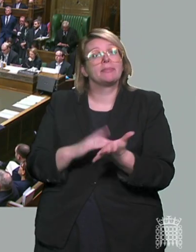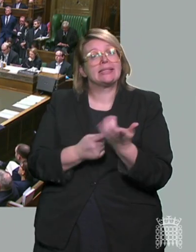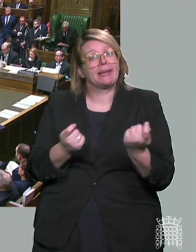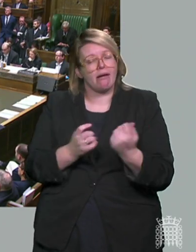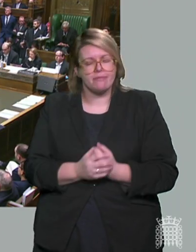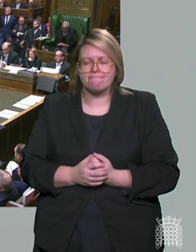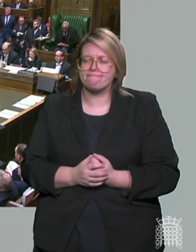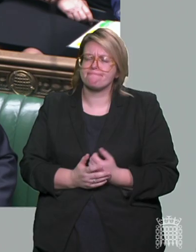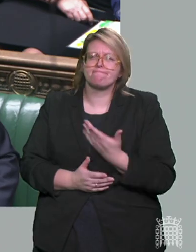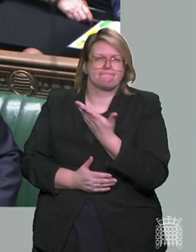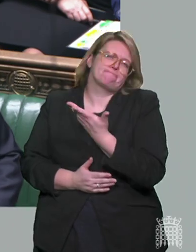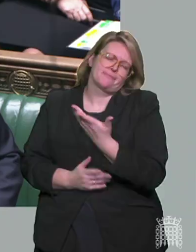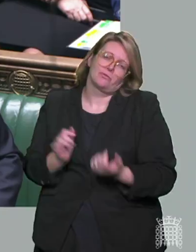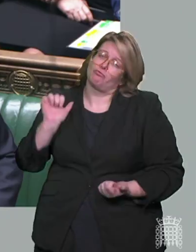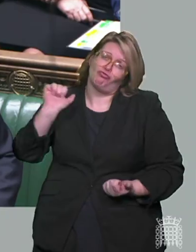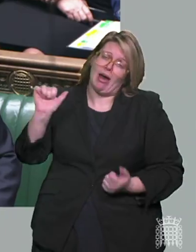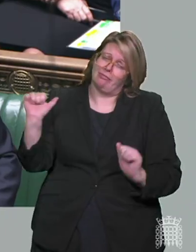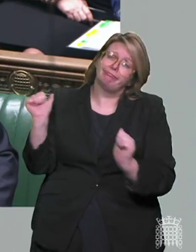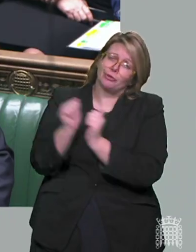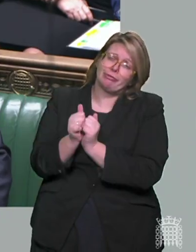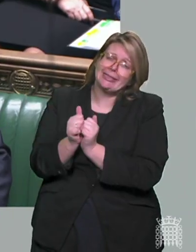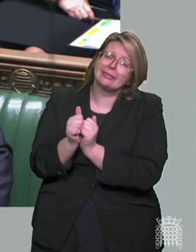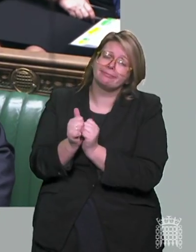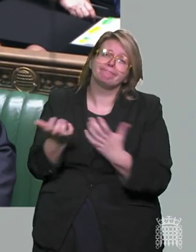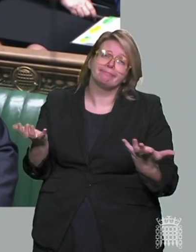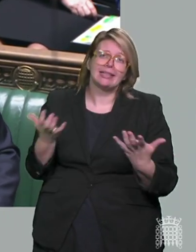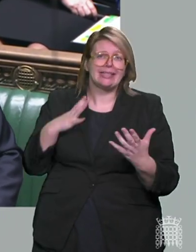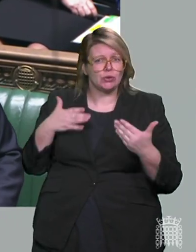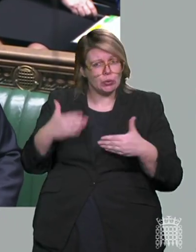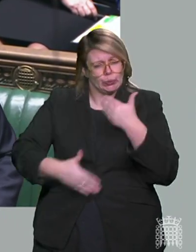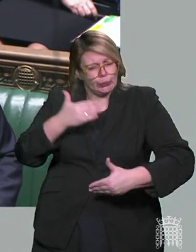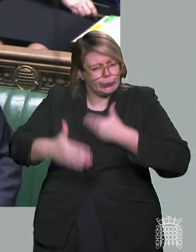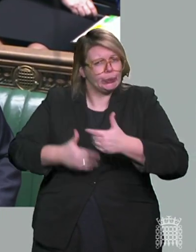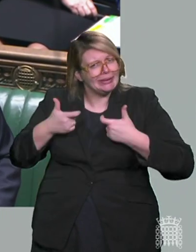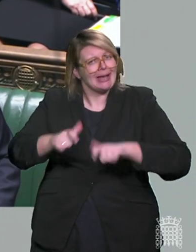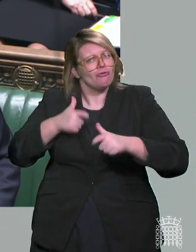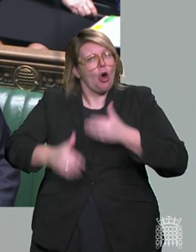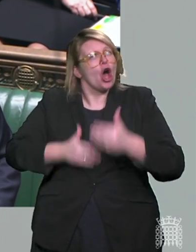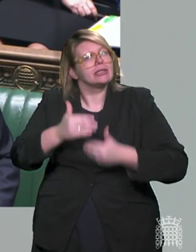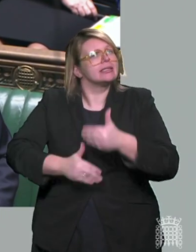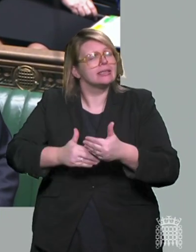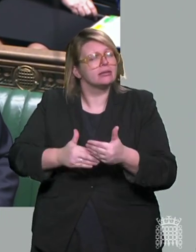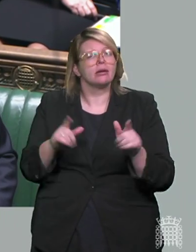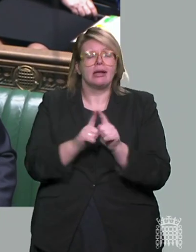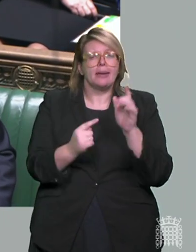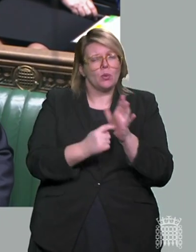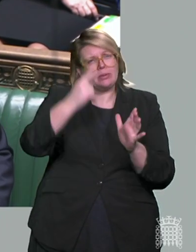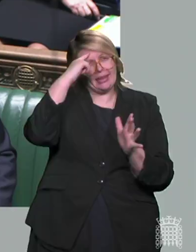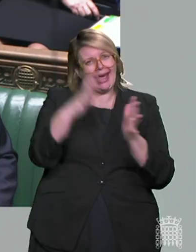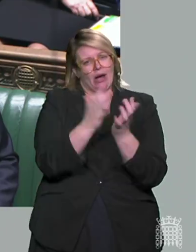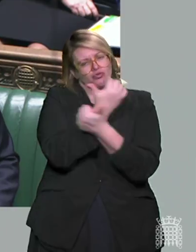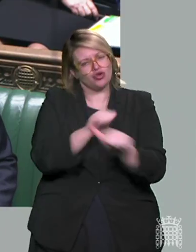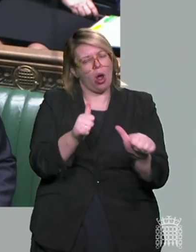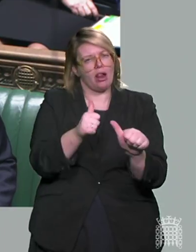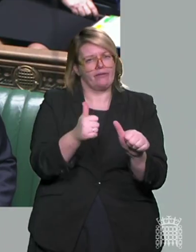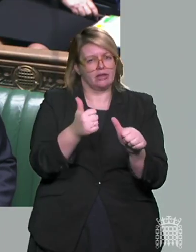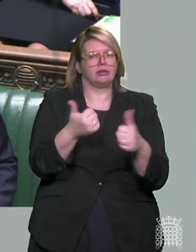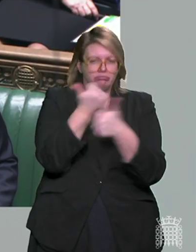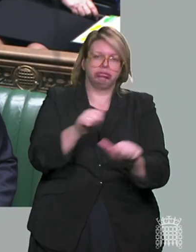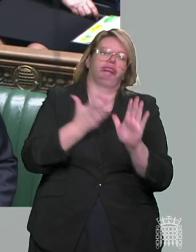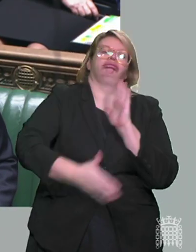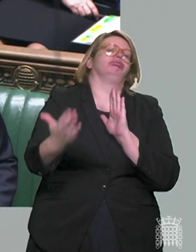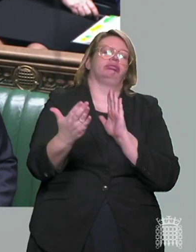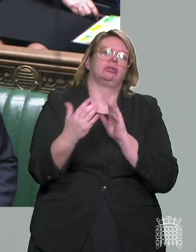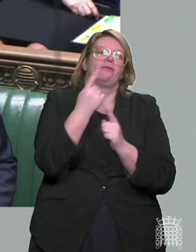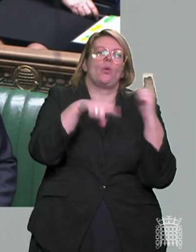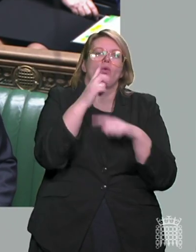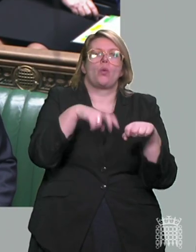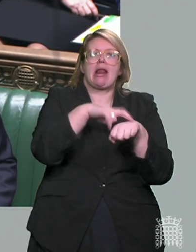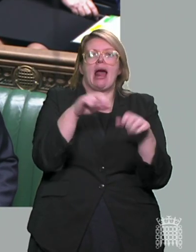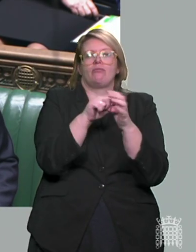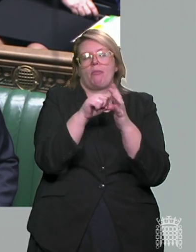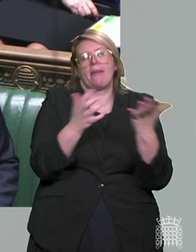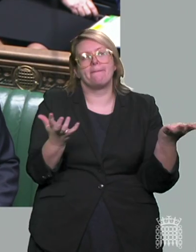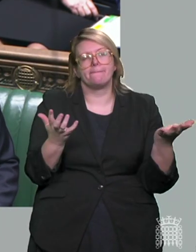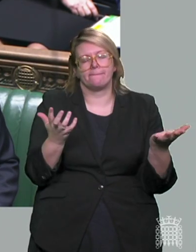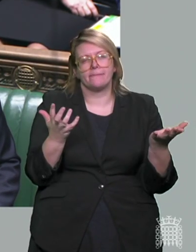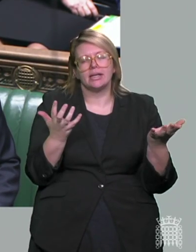My right honourable and learned Friend is absolutely right that we need to keep going, but he is also right that we need to find enduring solutions to the challenges faced by the people of Northern Ireland.